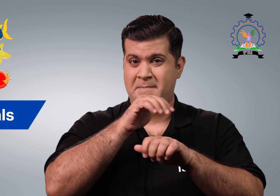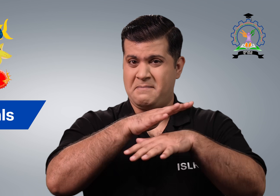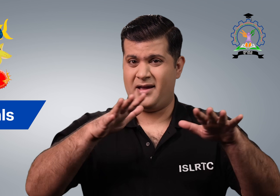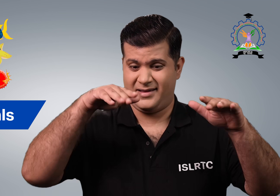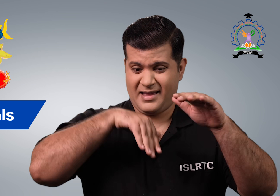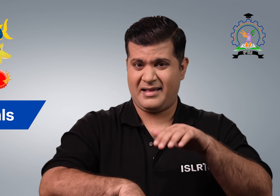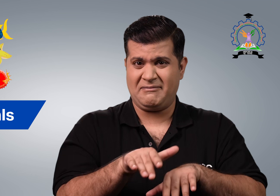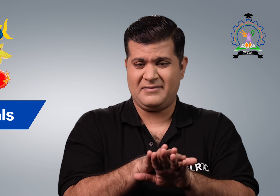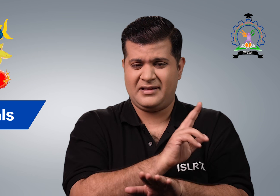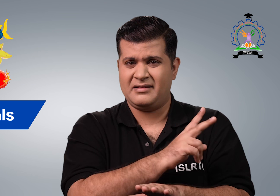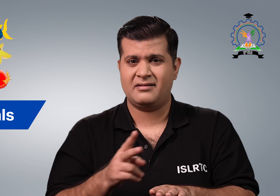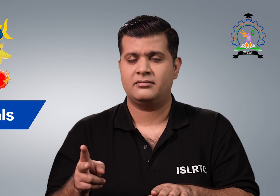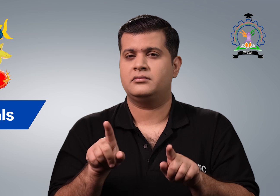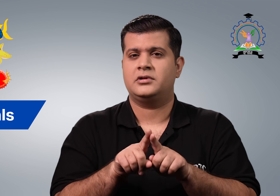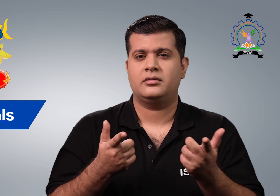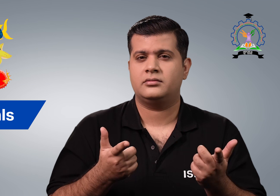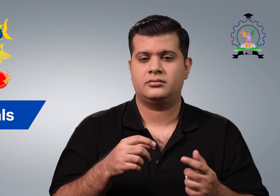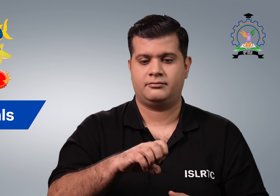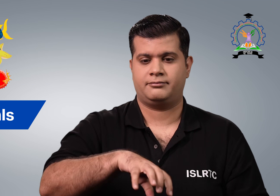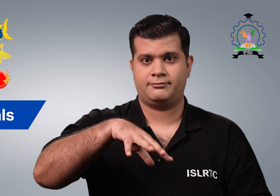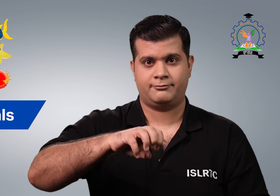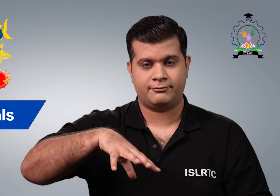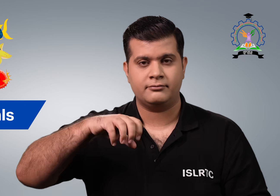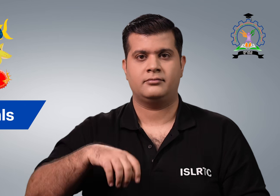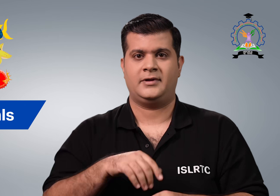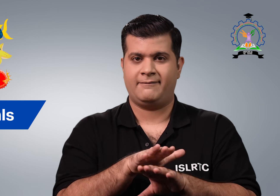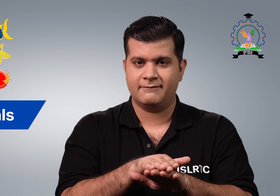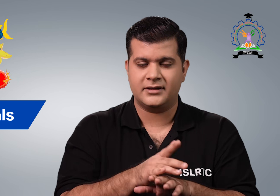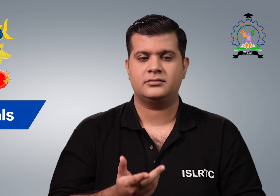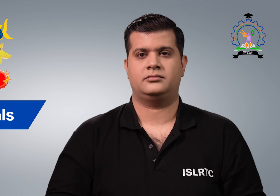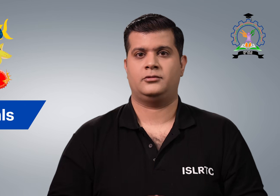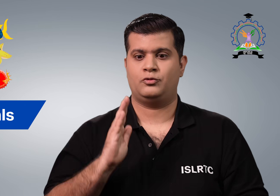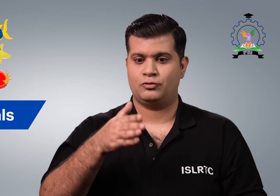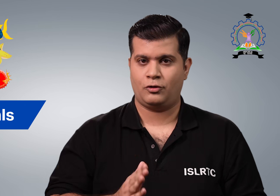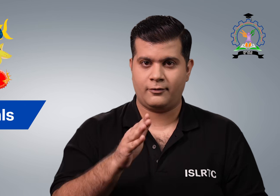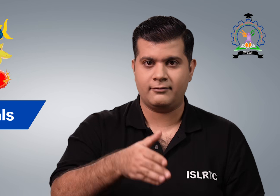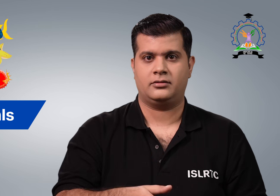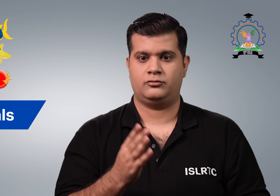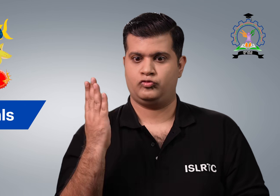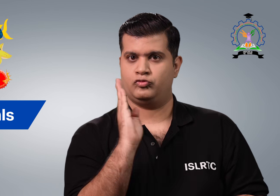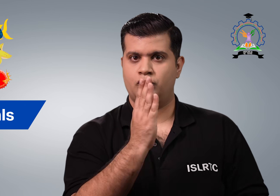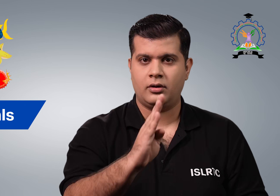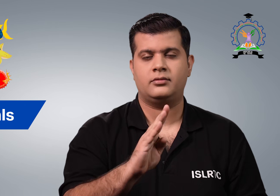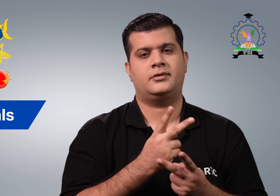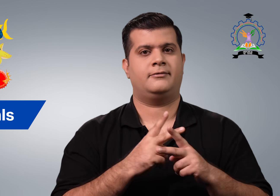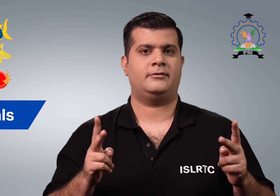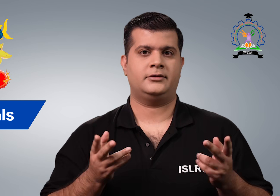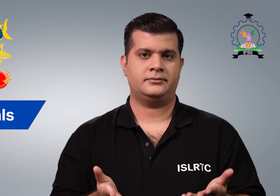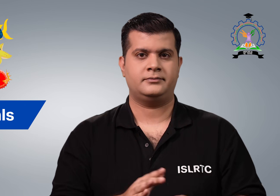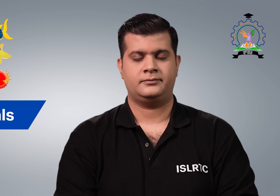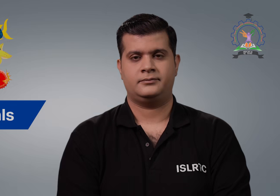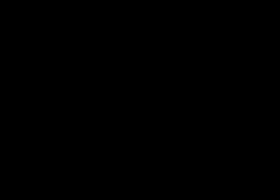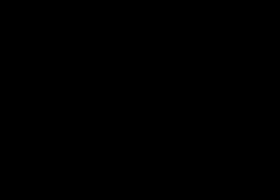Aquatic animals live underwater. For example, Jellyfish, sharks, Dolphins.